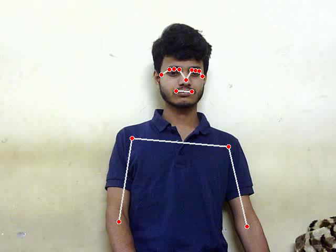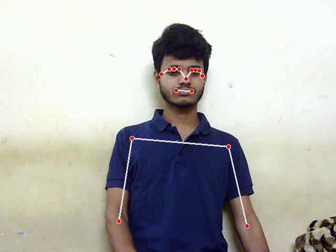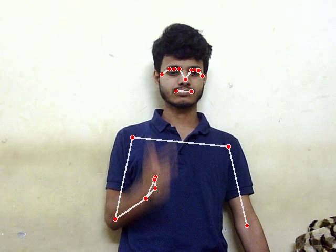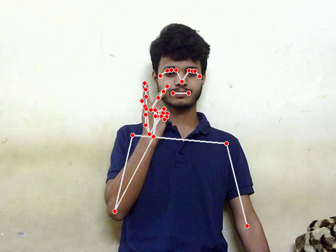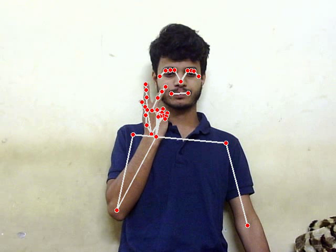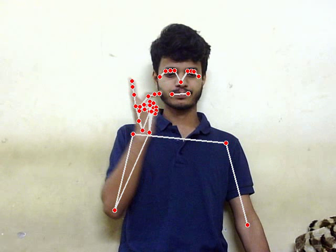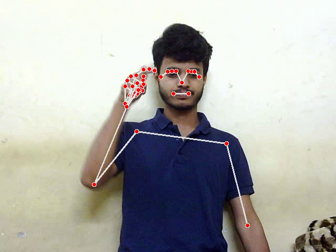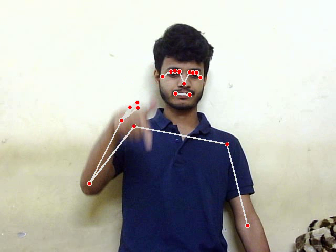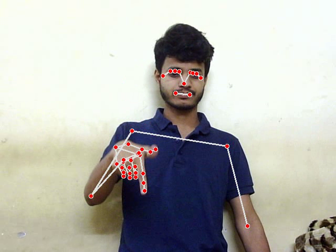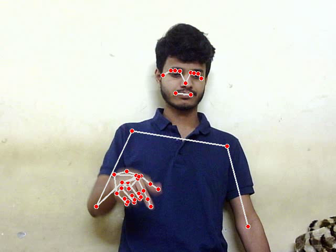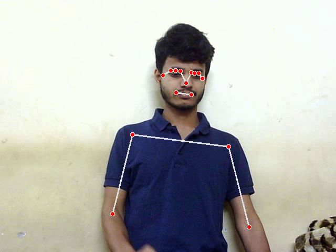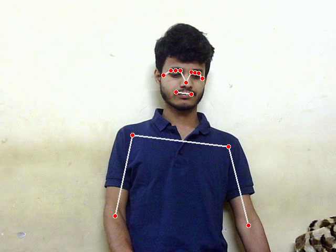see you later